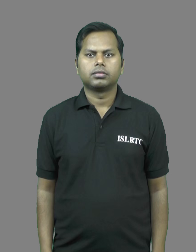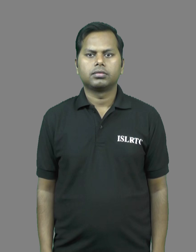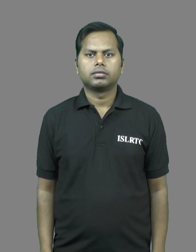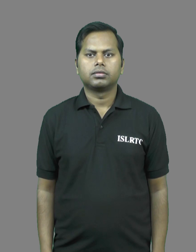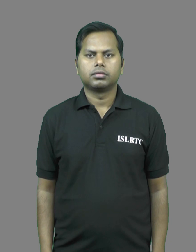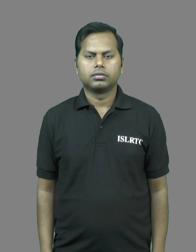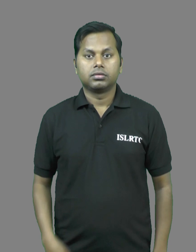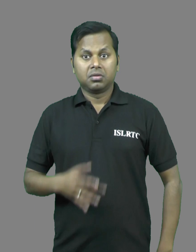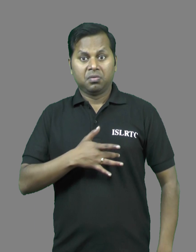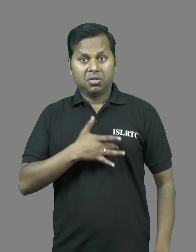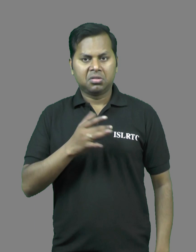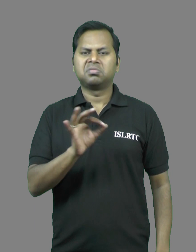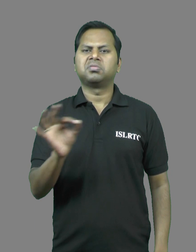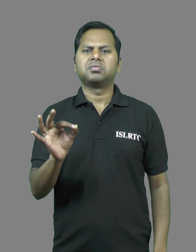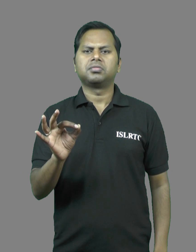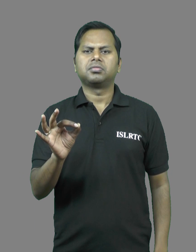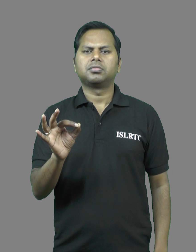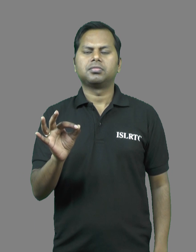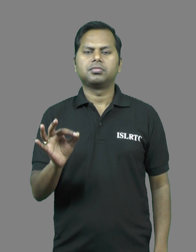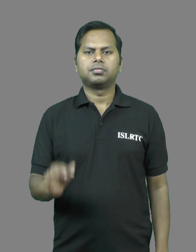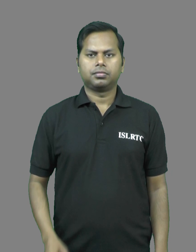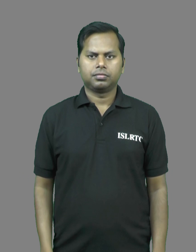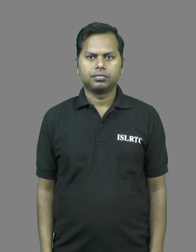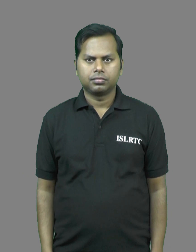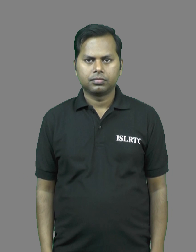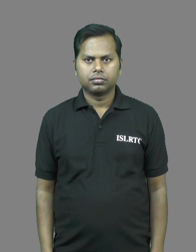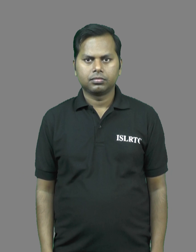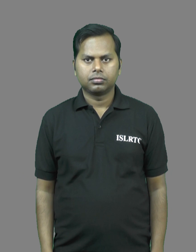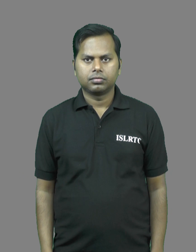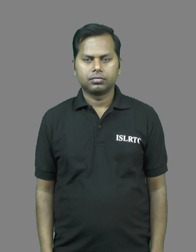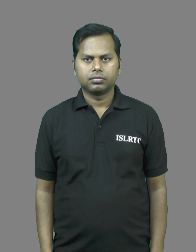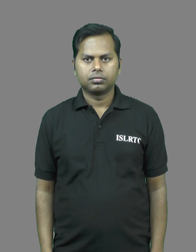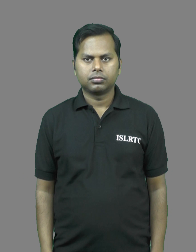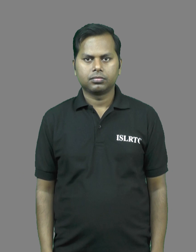Unfeeling Uncaring Unemotional